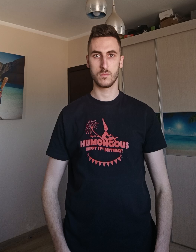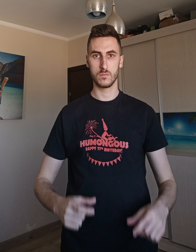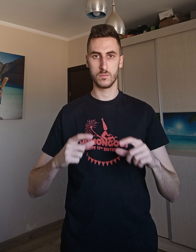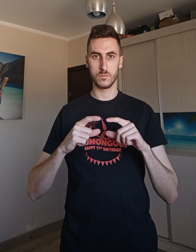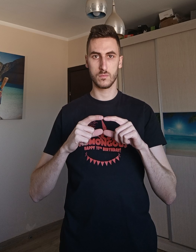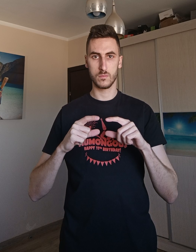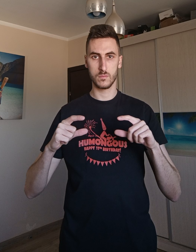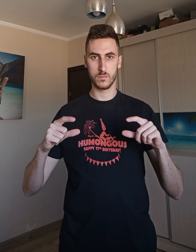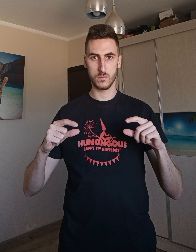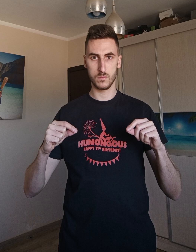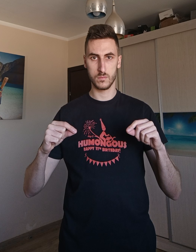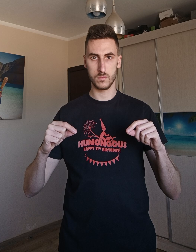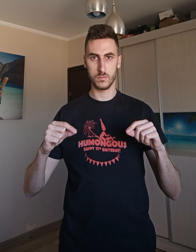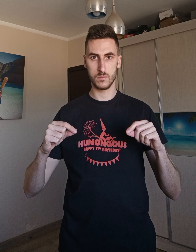כרטיס